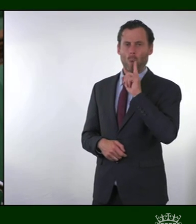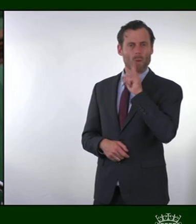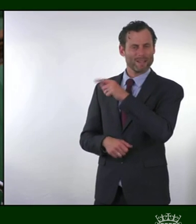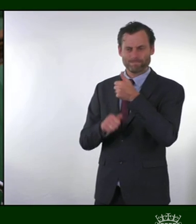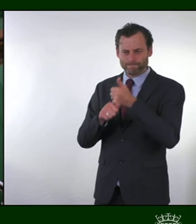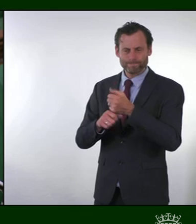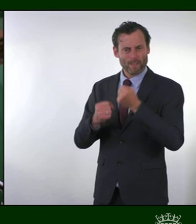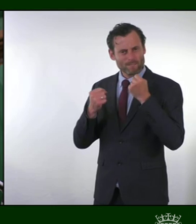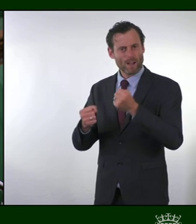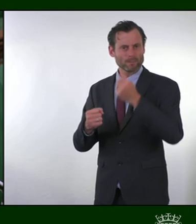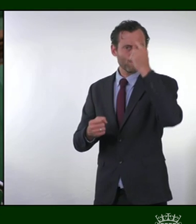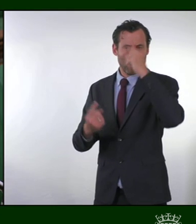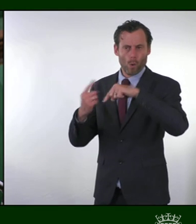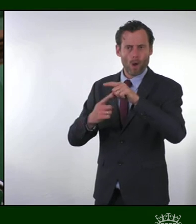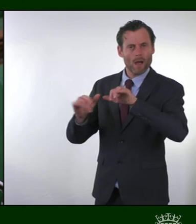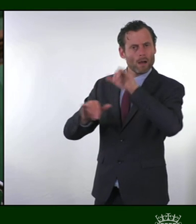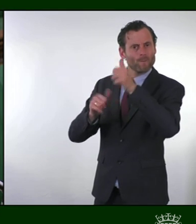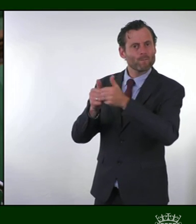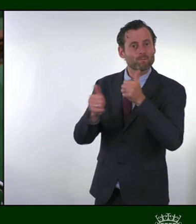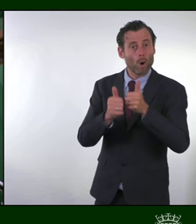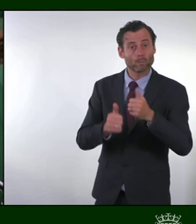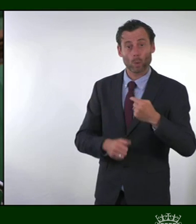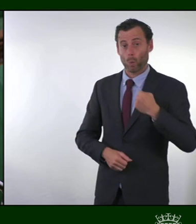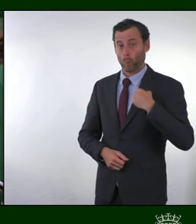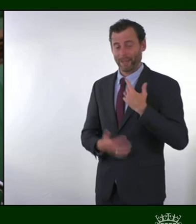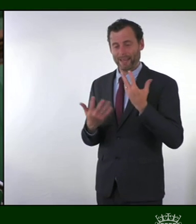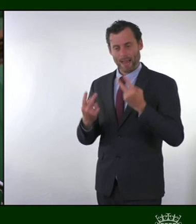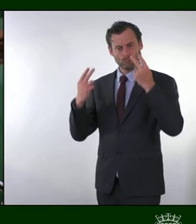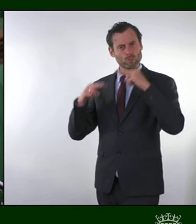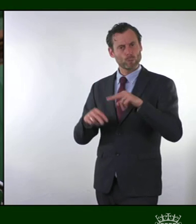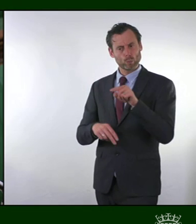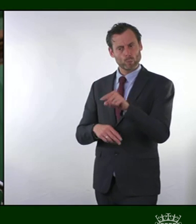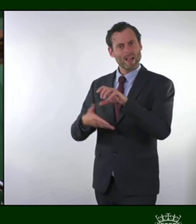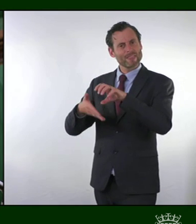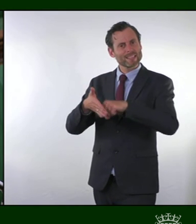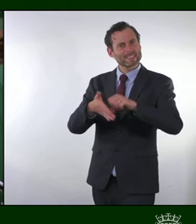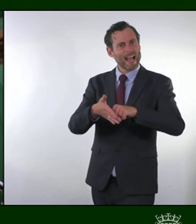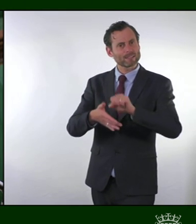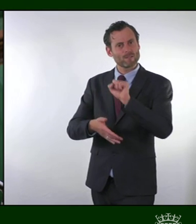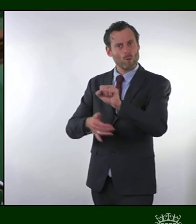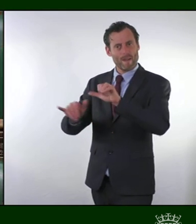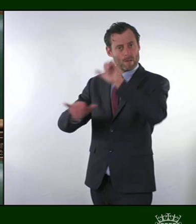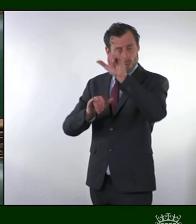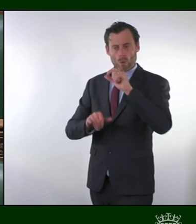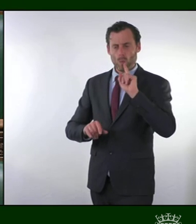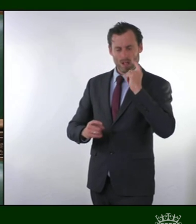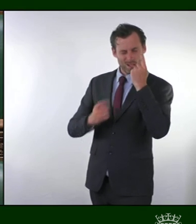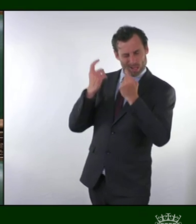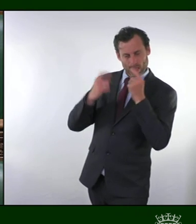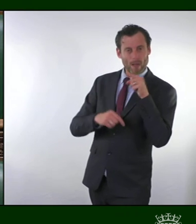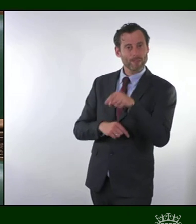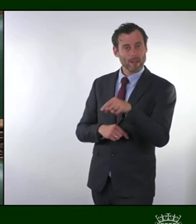He is right to do so, and, as he knows, we are committed to a review of aerospace taxation, so I will certainly bear that in mind.